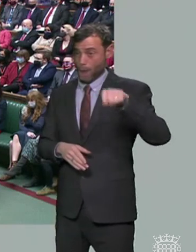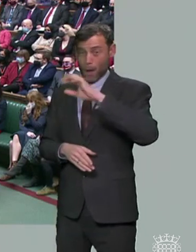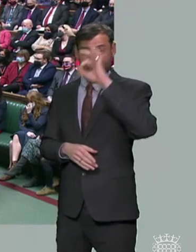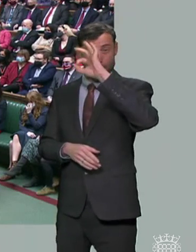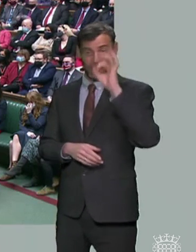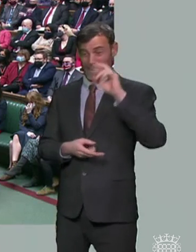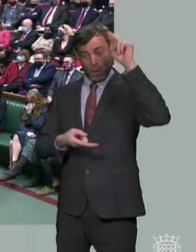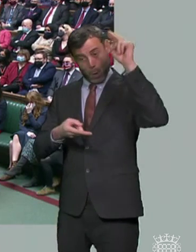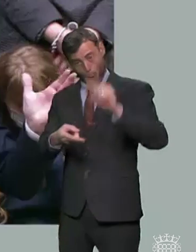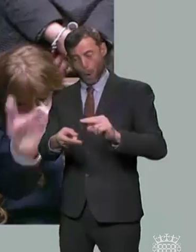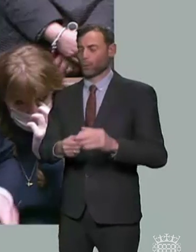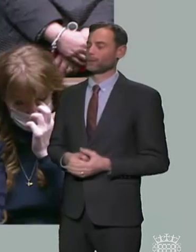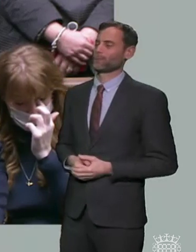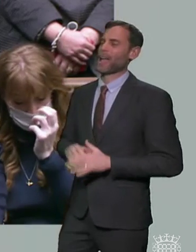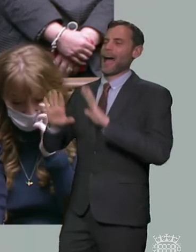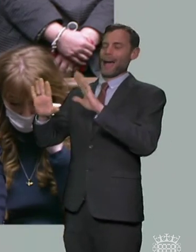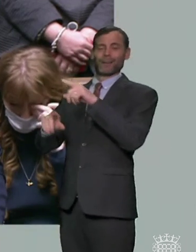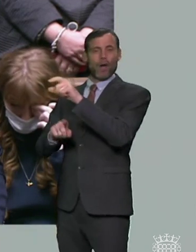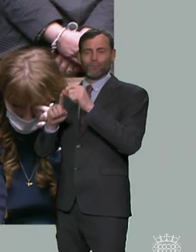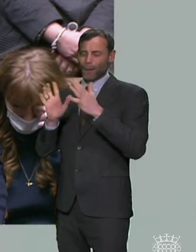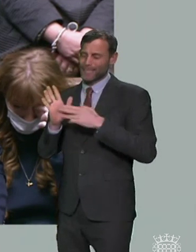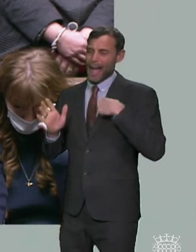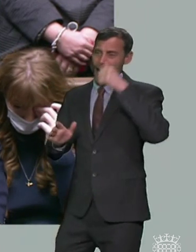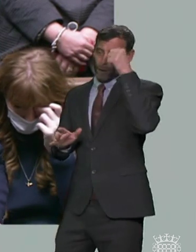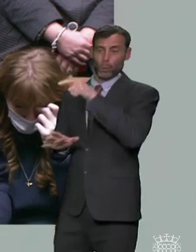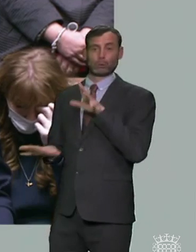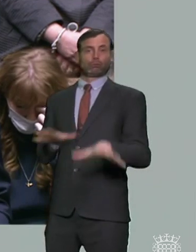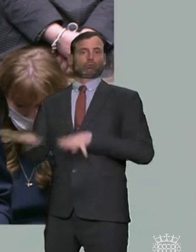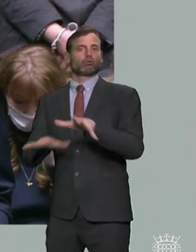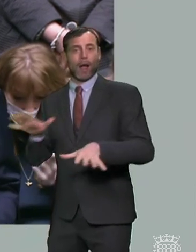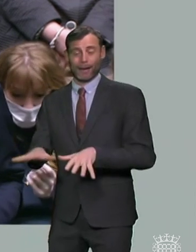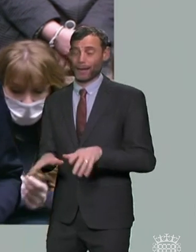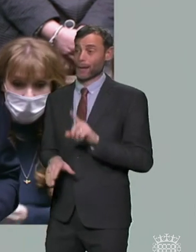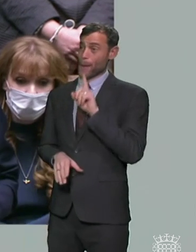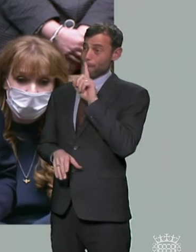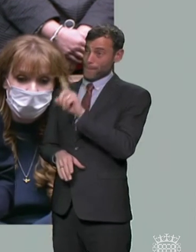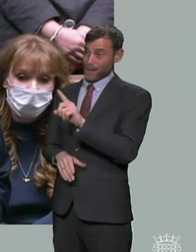I know it is not going well, Prime Minister, but look on the bright side: at least the staff at No.